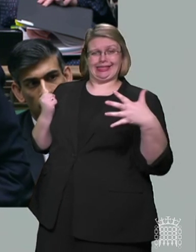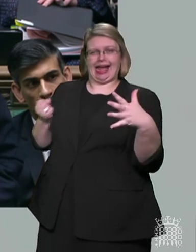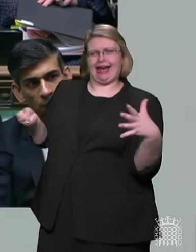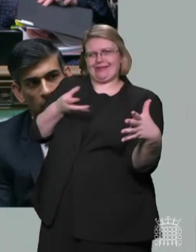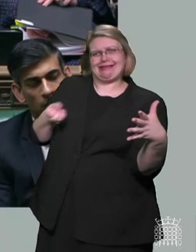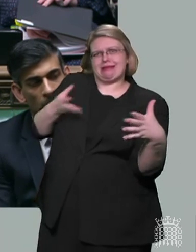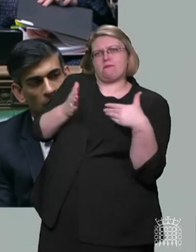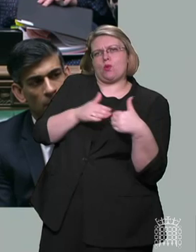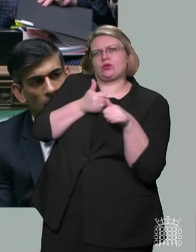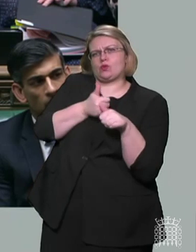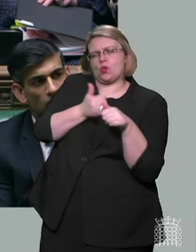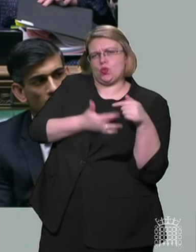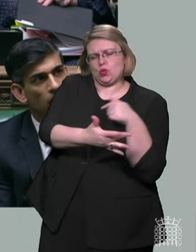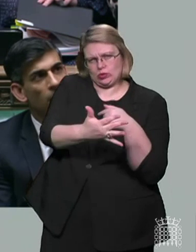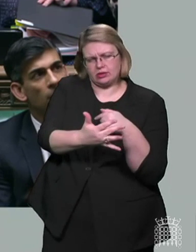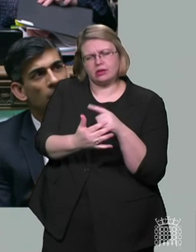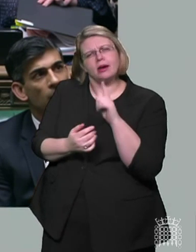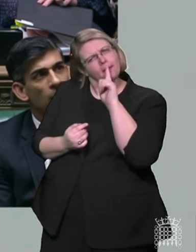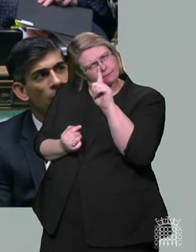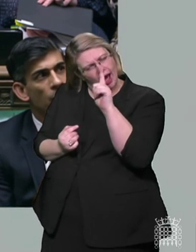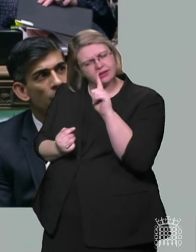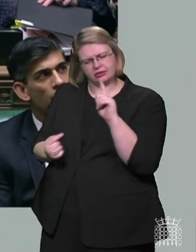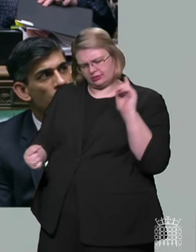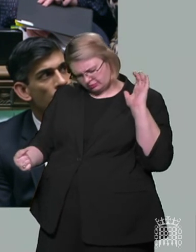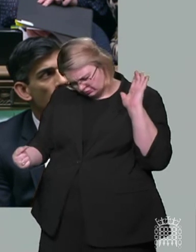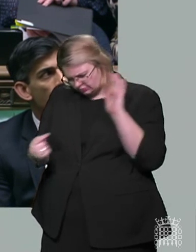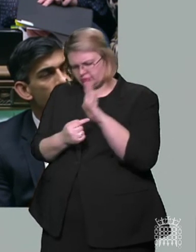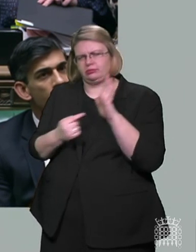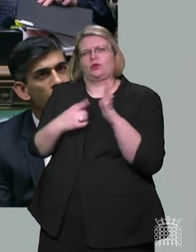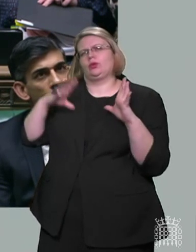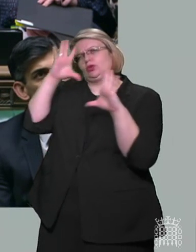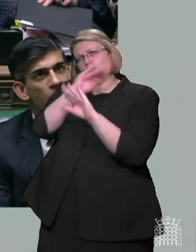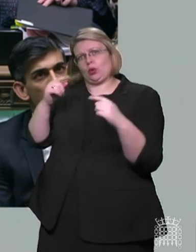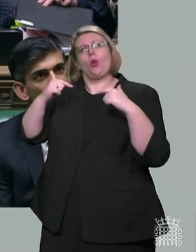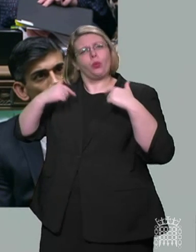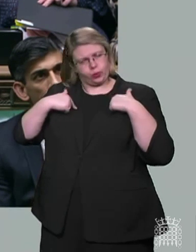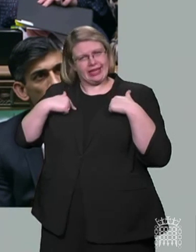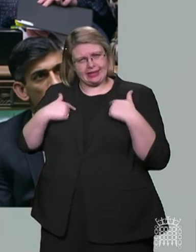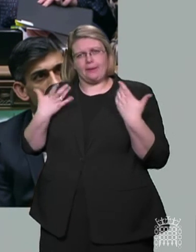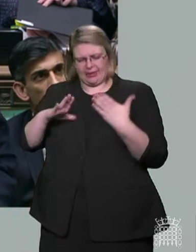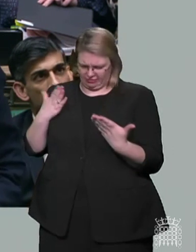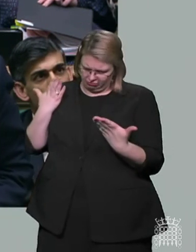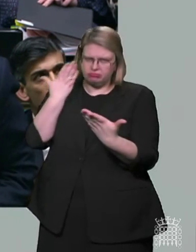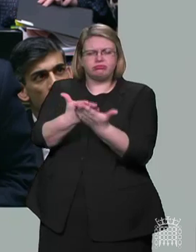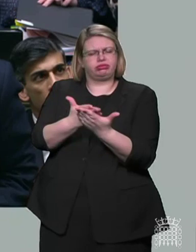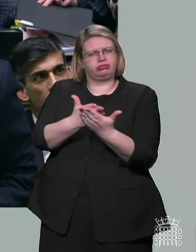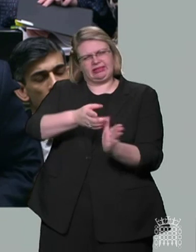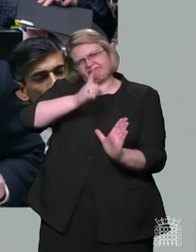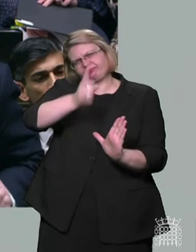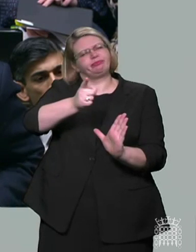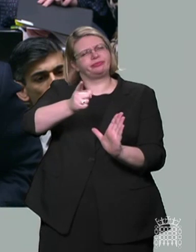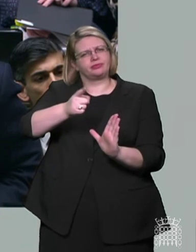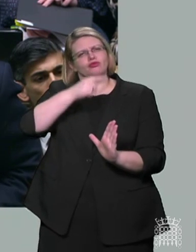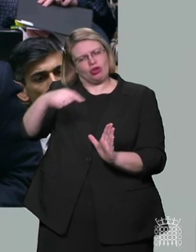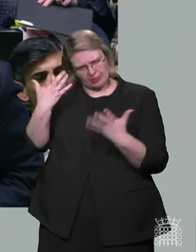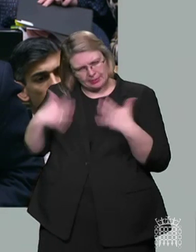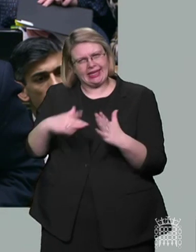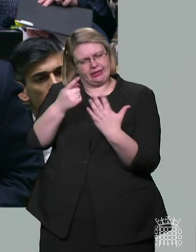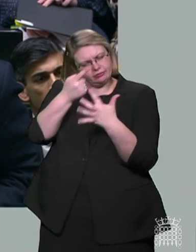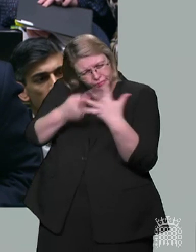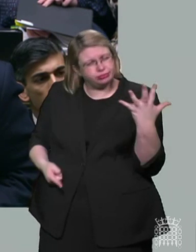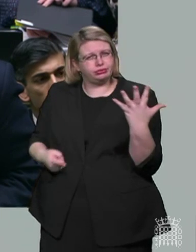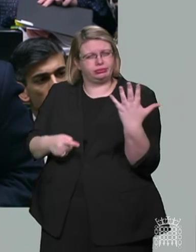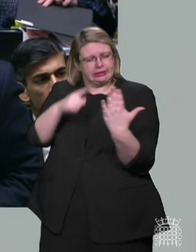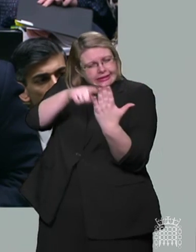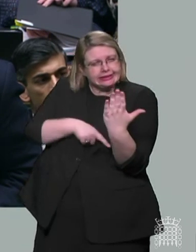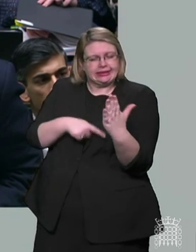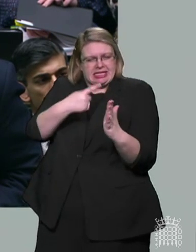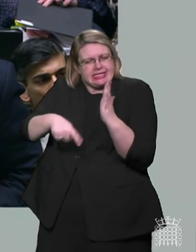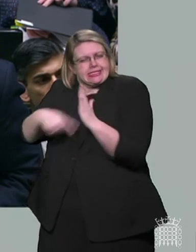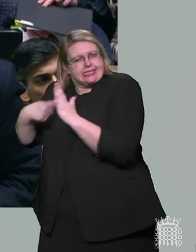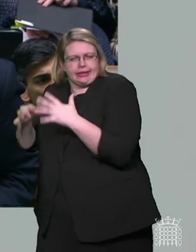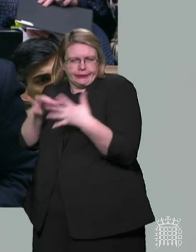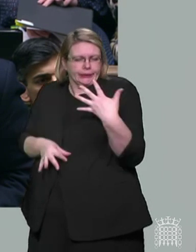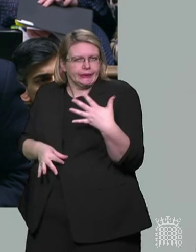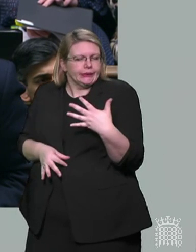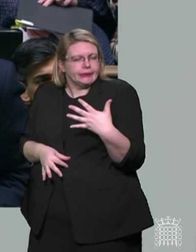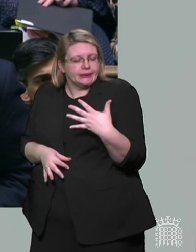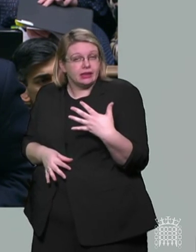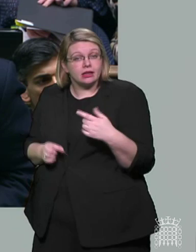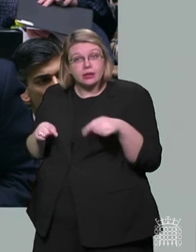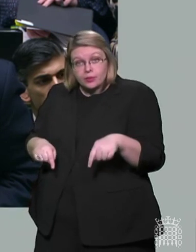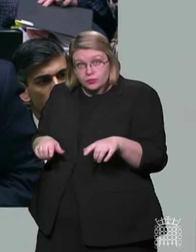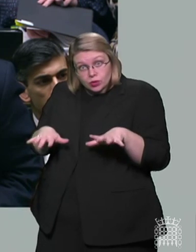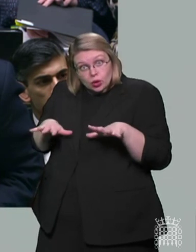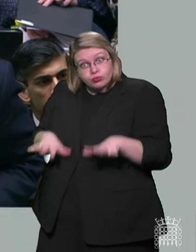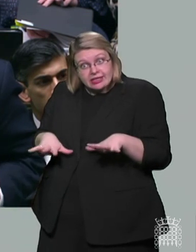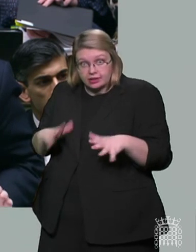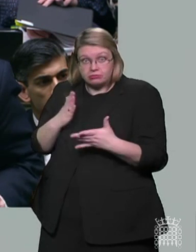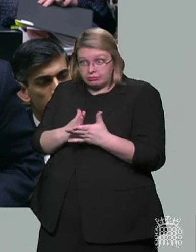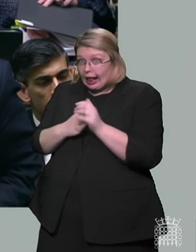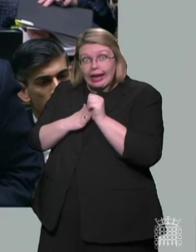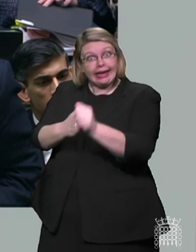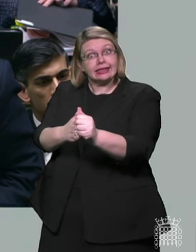Let the House be in no doubt about the extent of the package set out yesterday and about what we are already doing, because I do not think people quite realise that the UK is out in front.